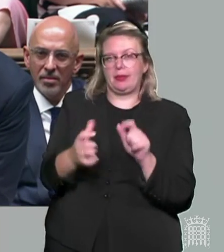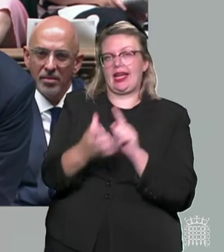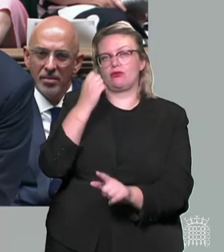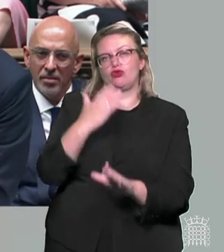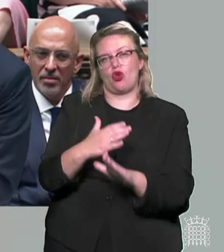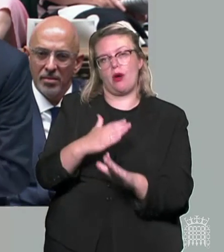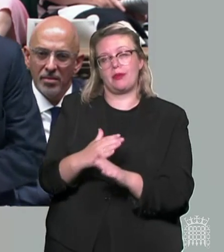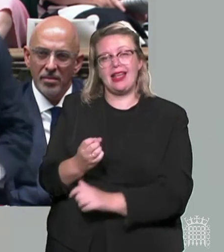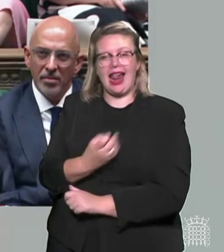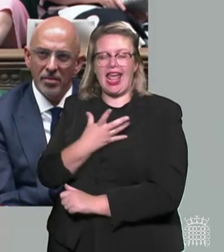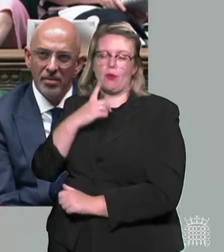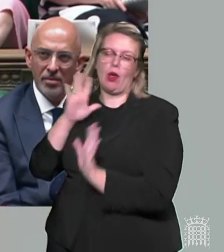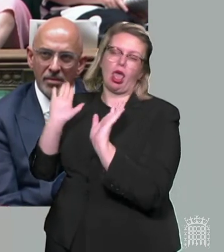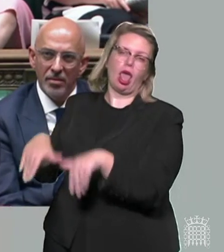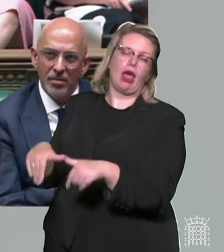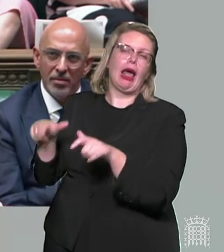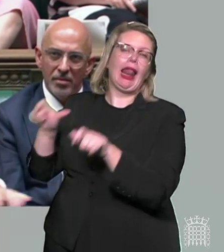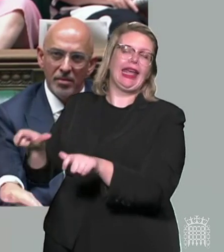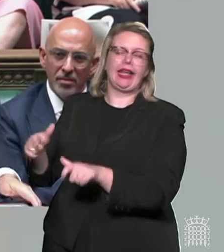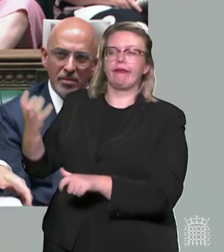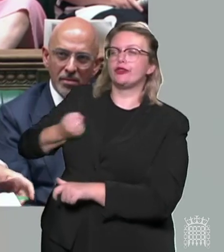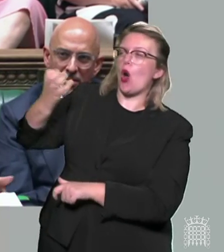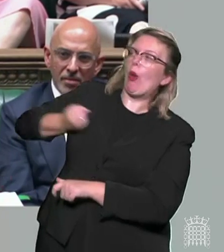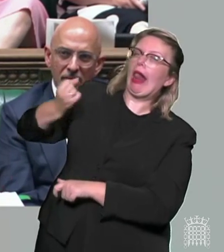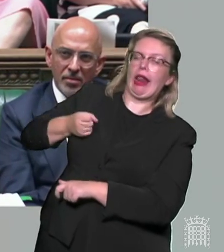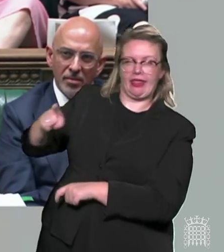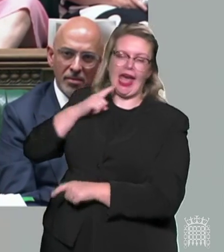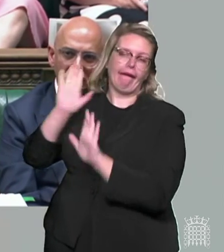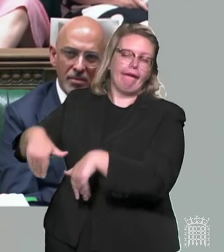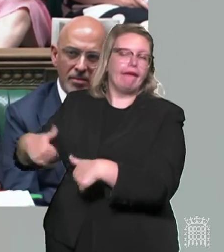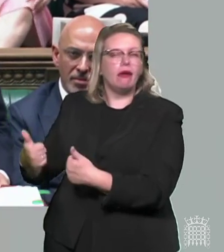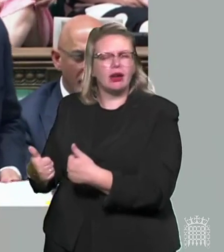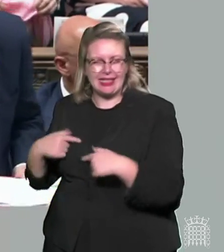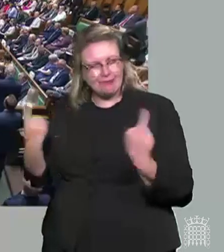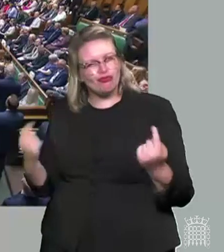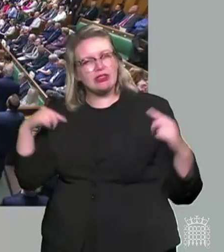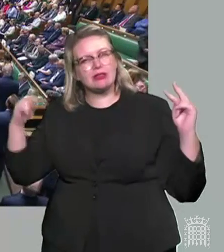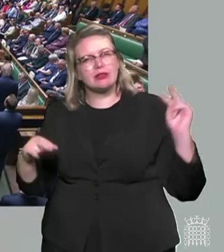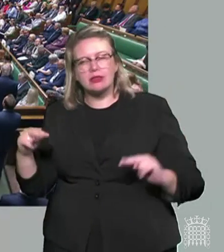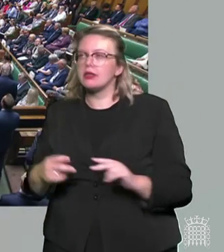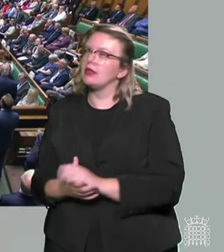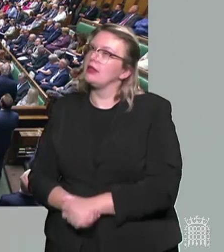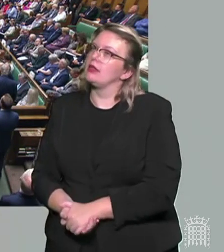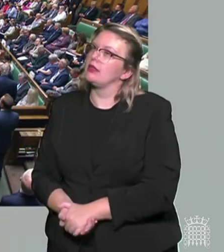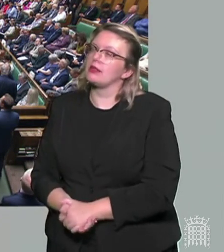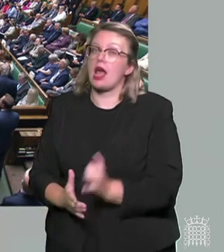They are prepared to let them languish on the dole, and that is the difference.